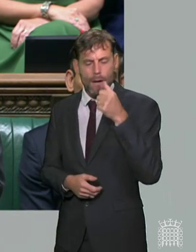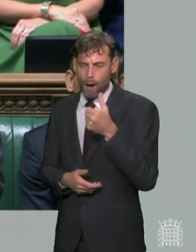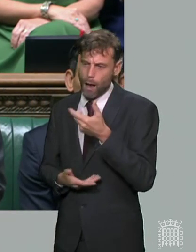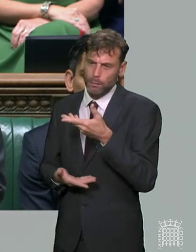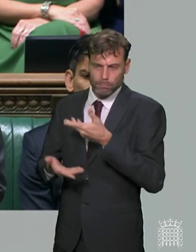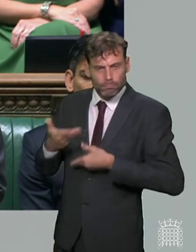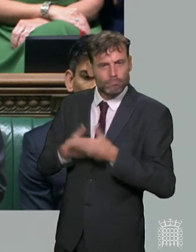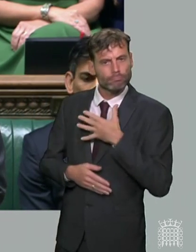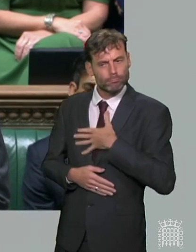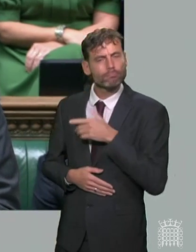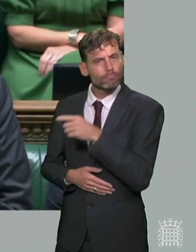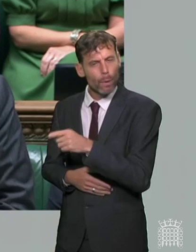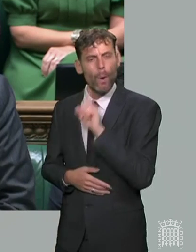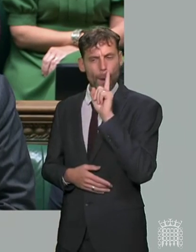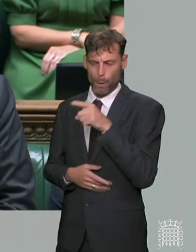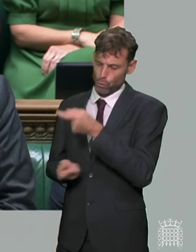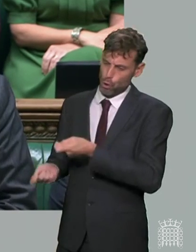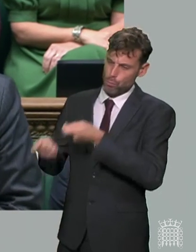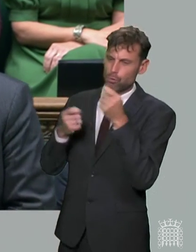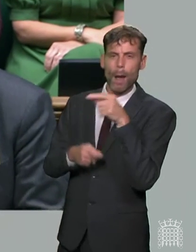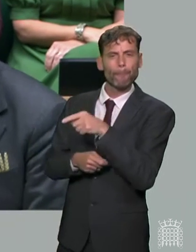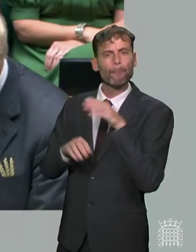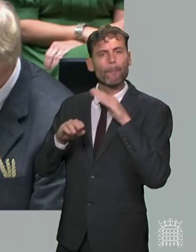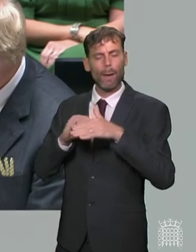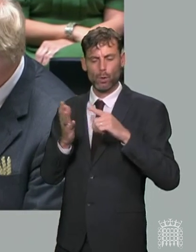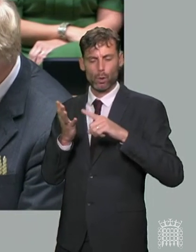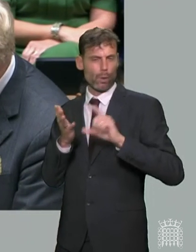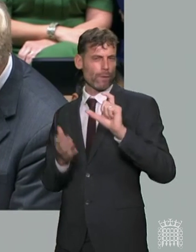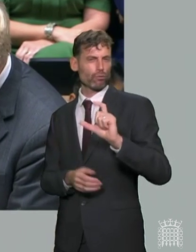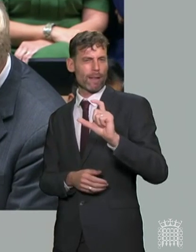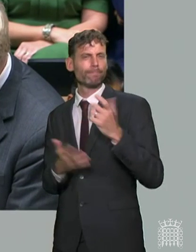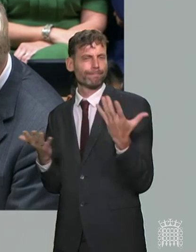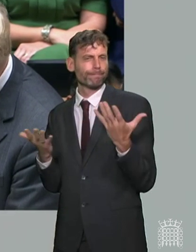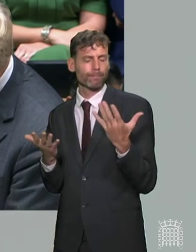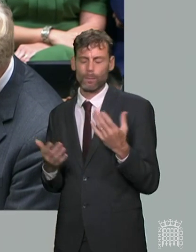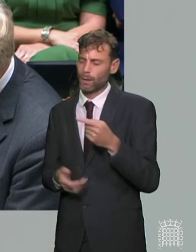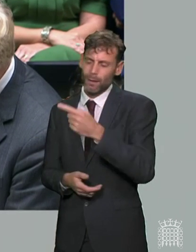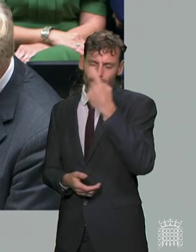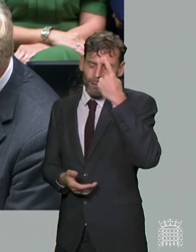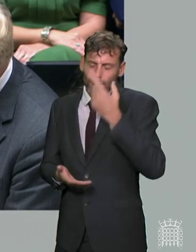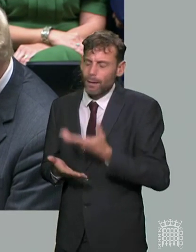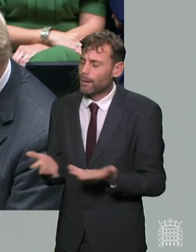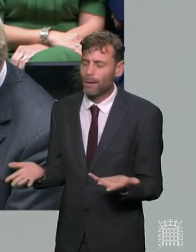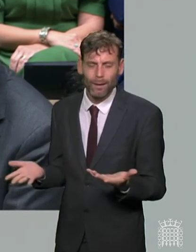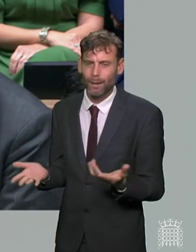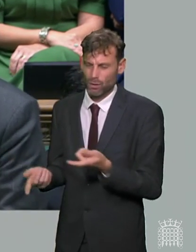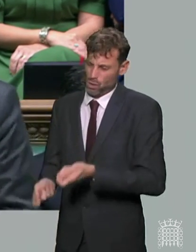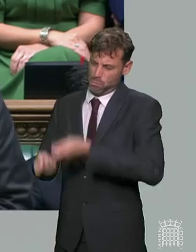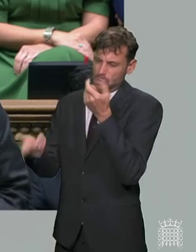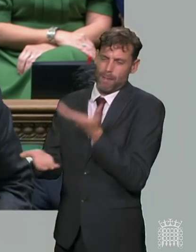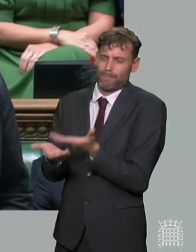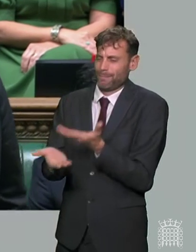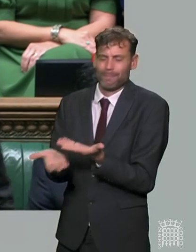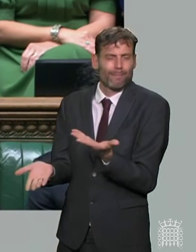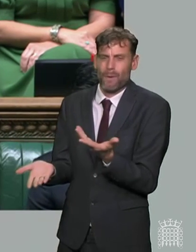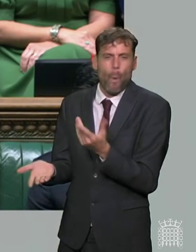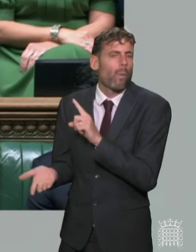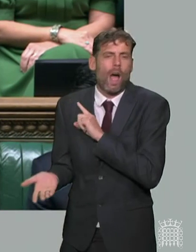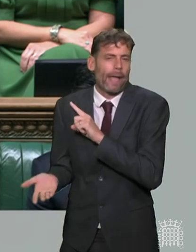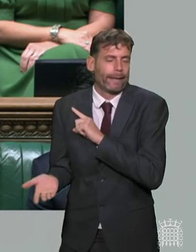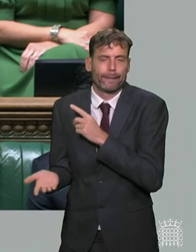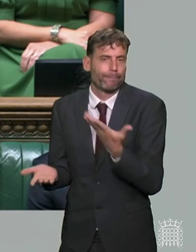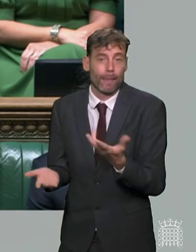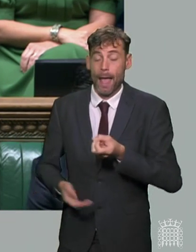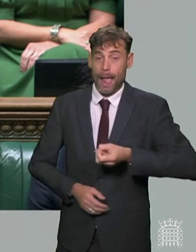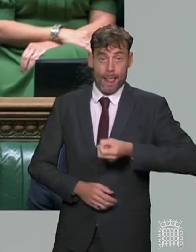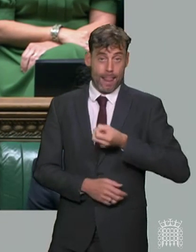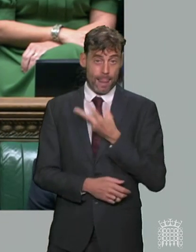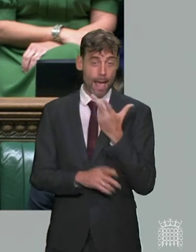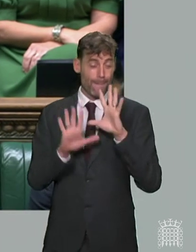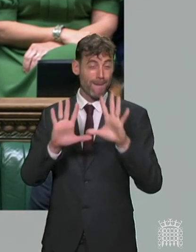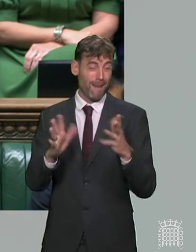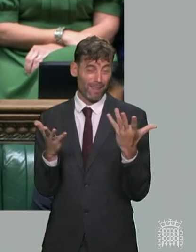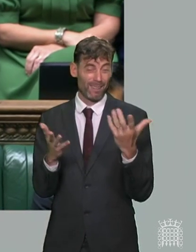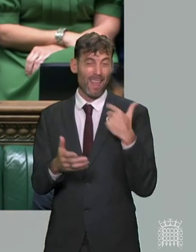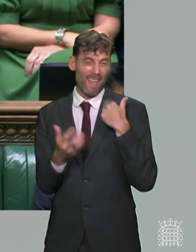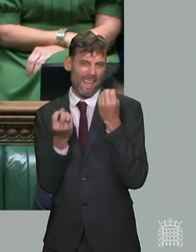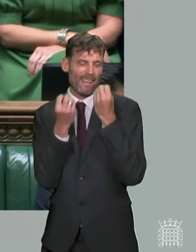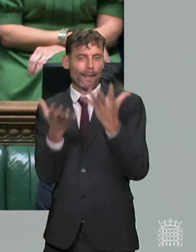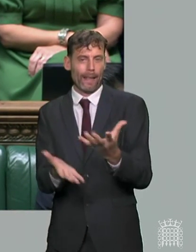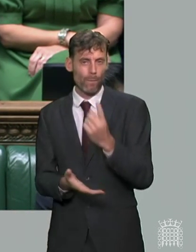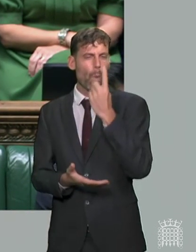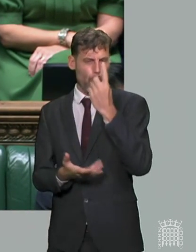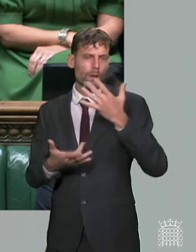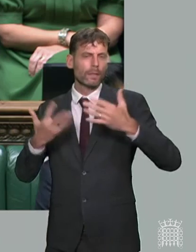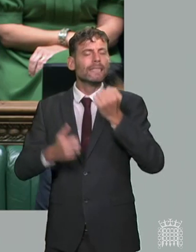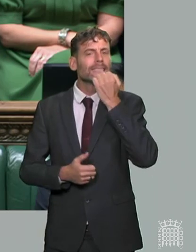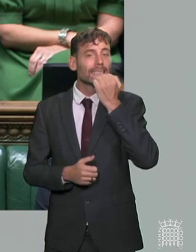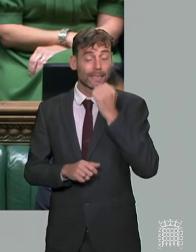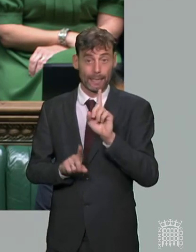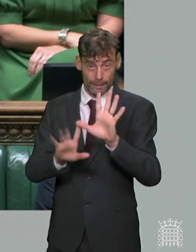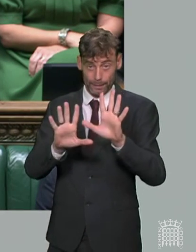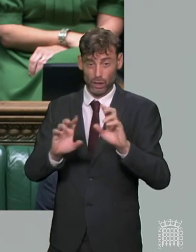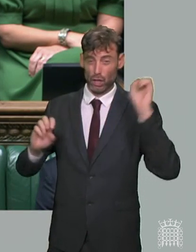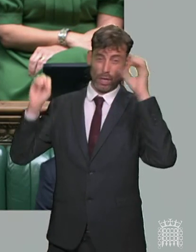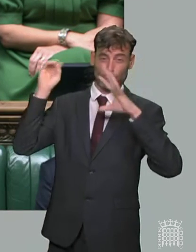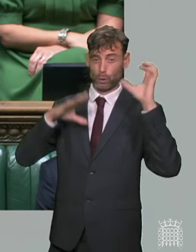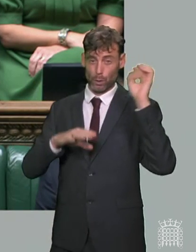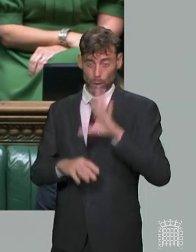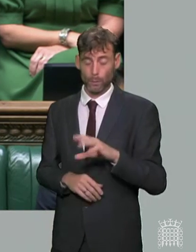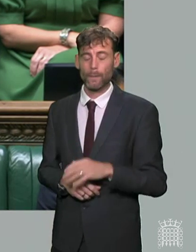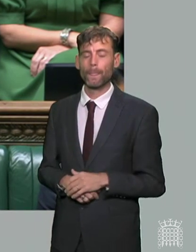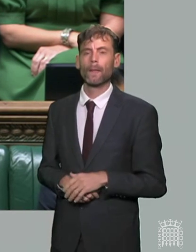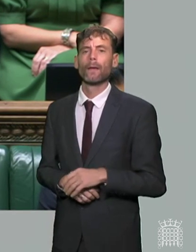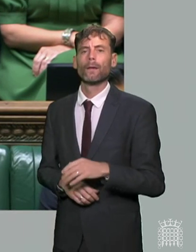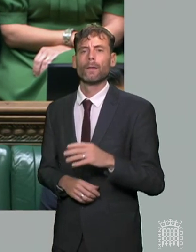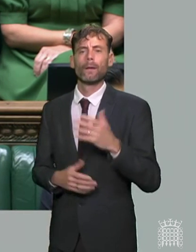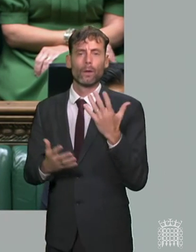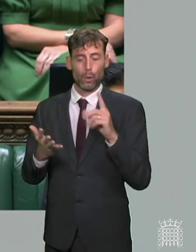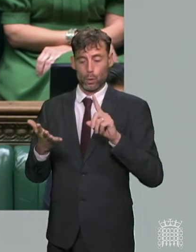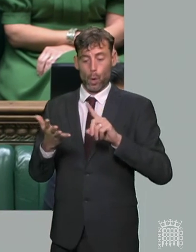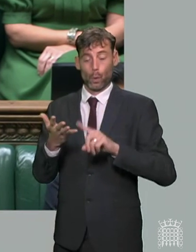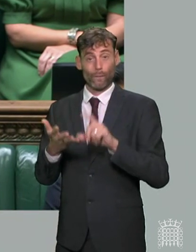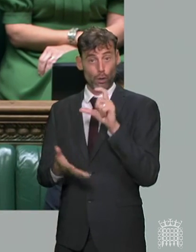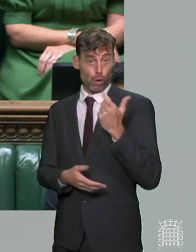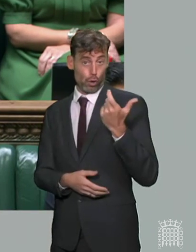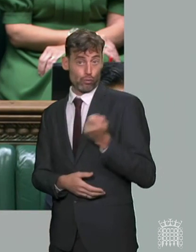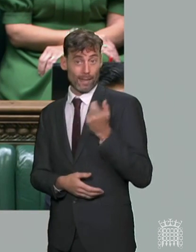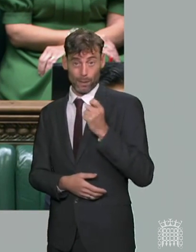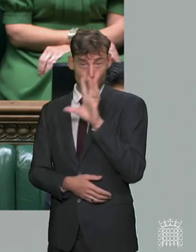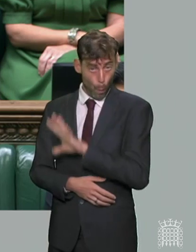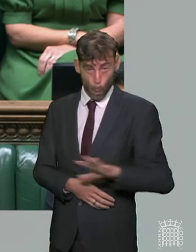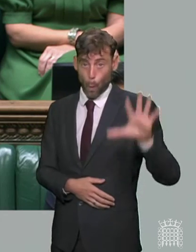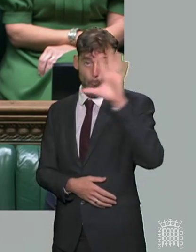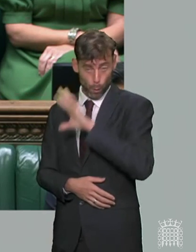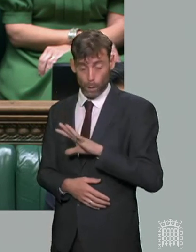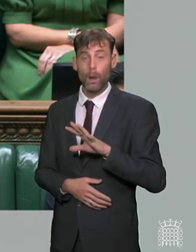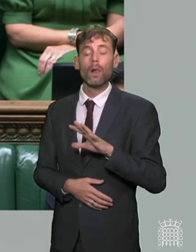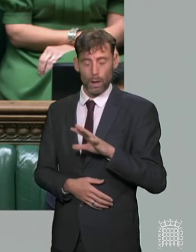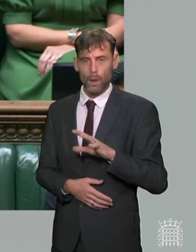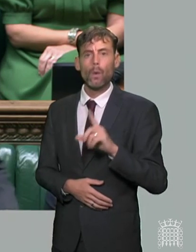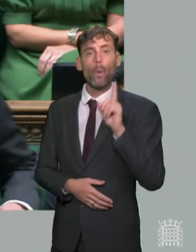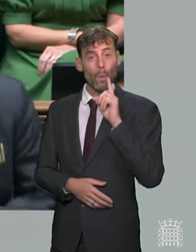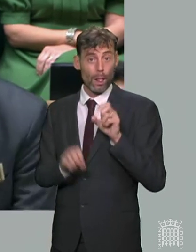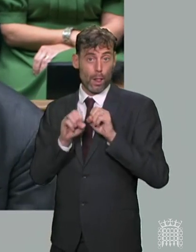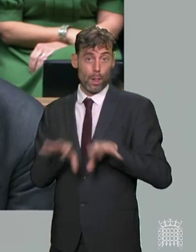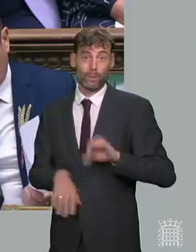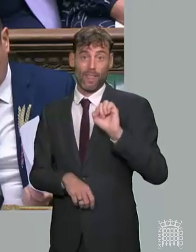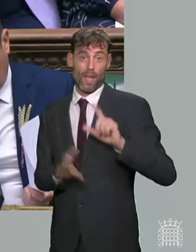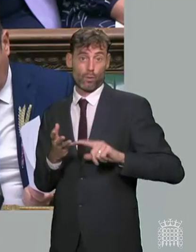On his substantive point about universal credit, it is absurd, because the Labour party— I will give you a statistic, Mr Speaker: every single recipient of universal credit would lose their benefits under Labour, because it wants to abolish universal credit.